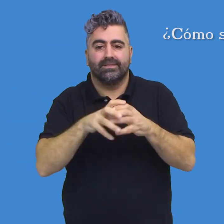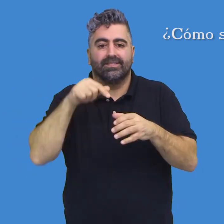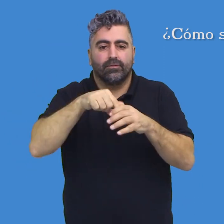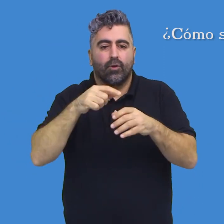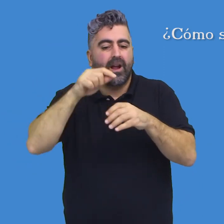dentro